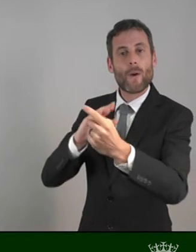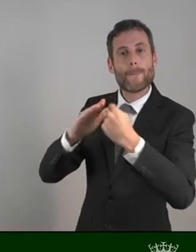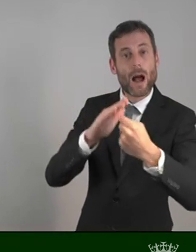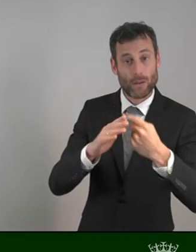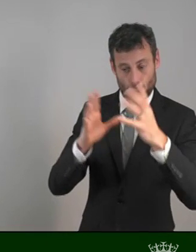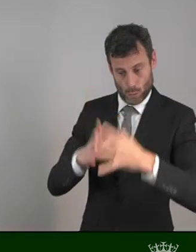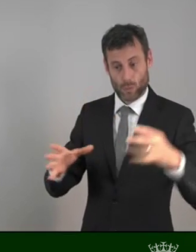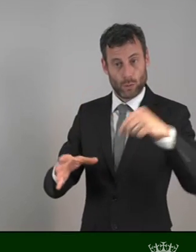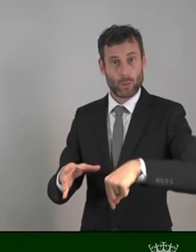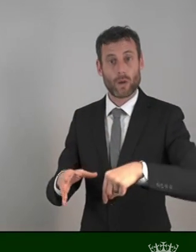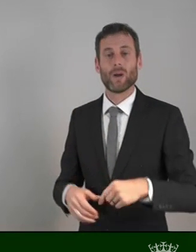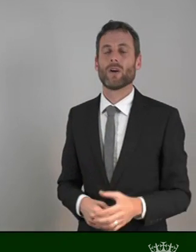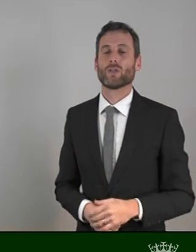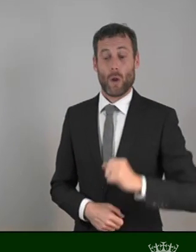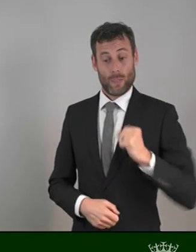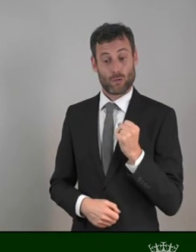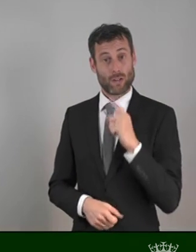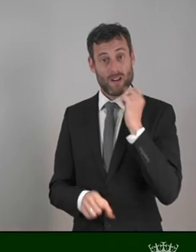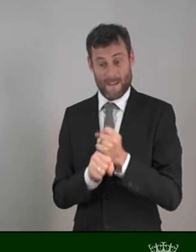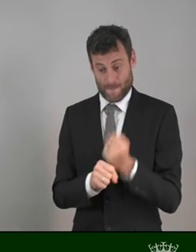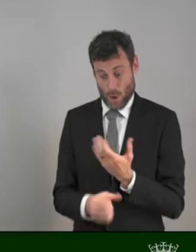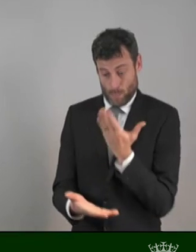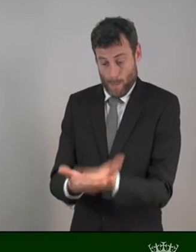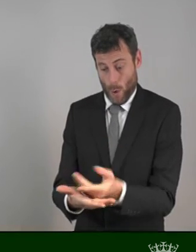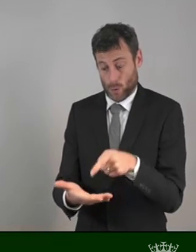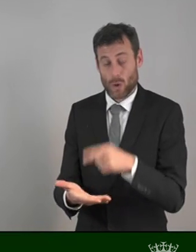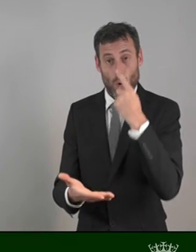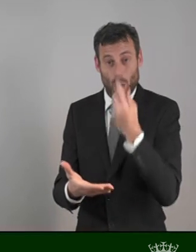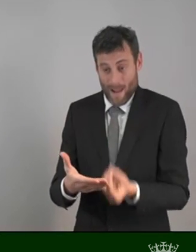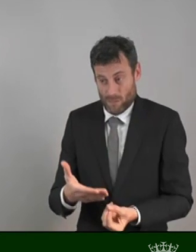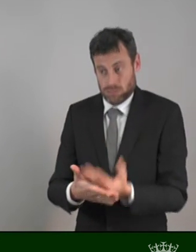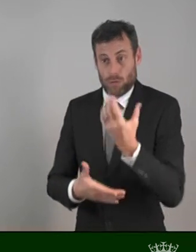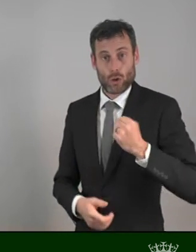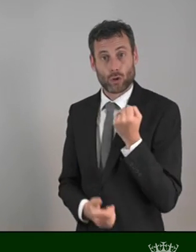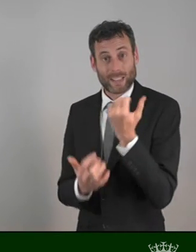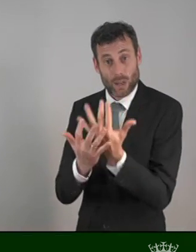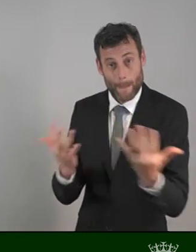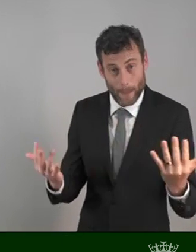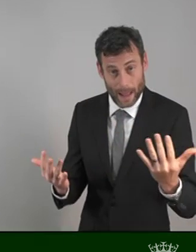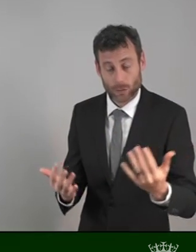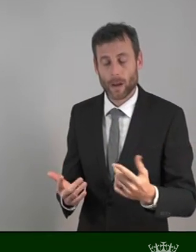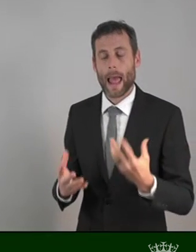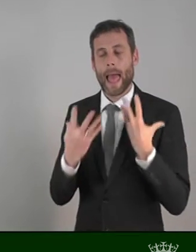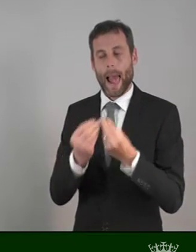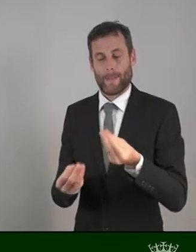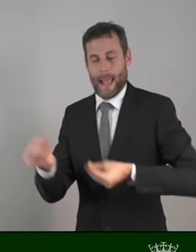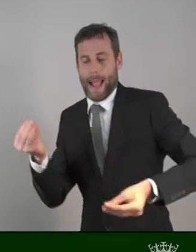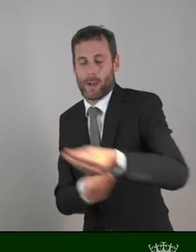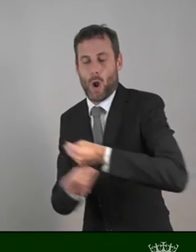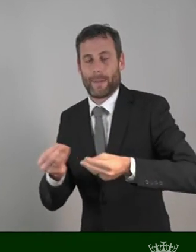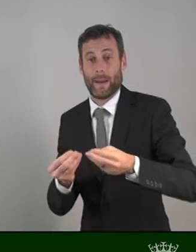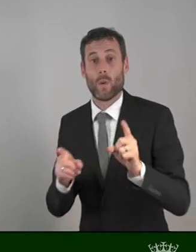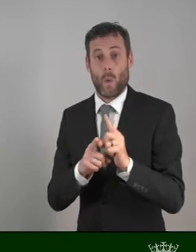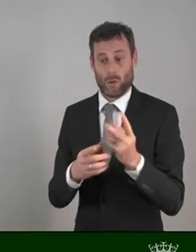The Scottish Government’s proposals will boost Scotland’s population, grow our economy, and protect public services.